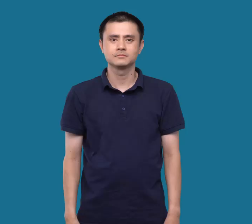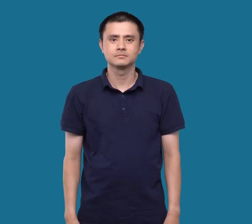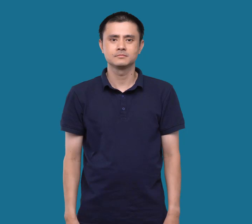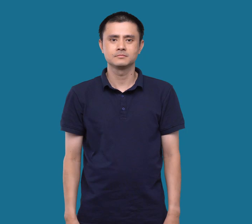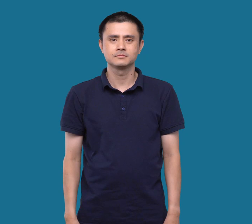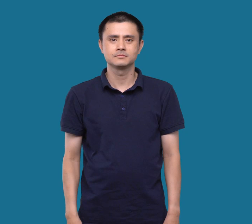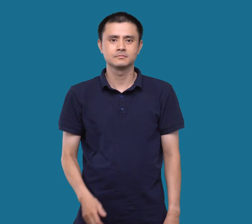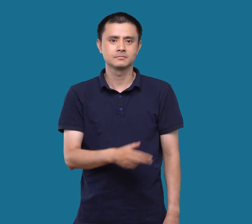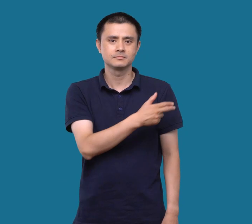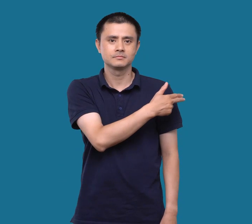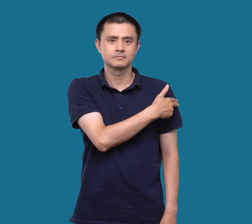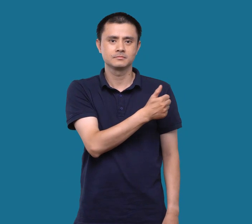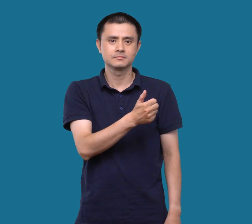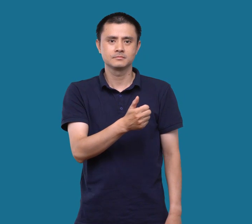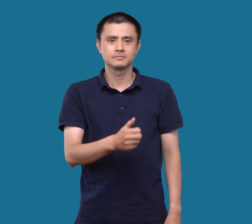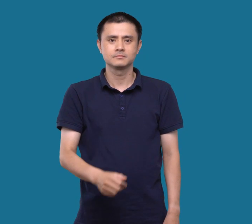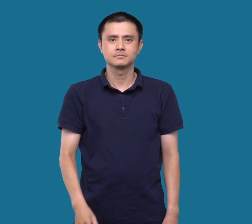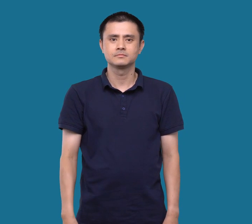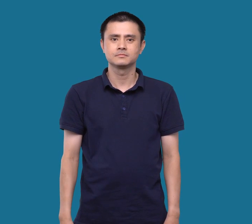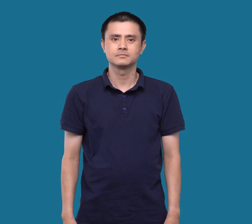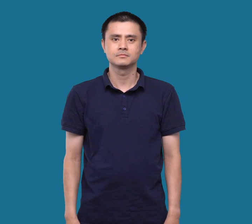màu trắng